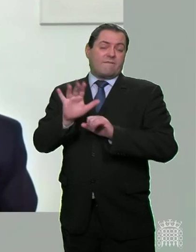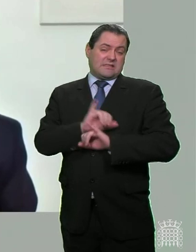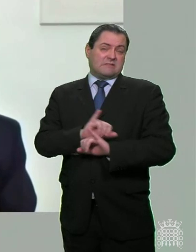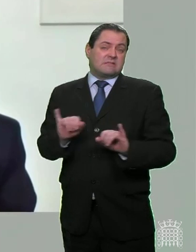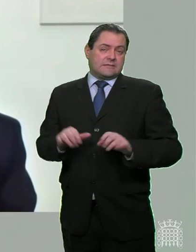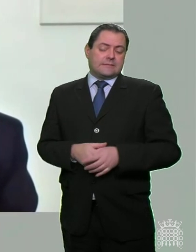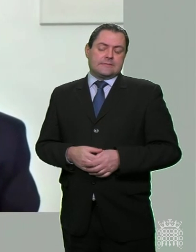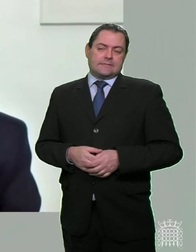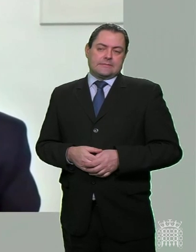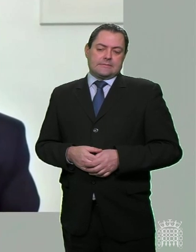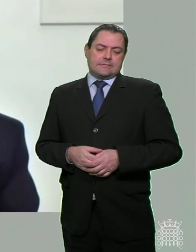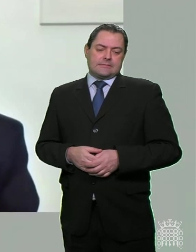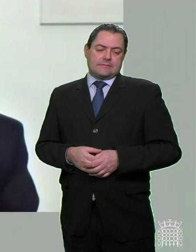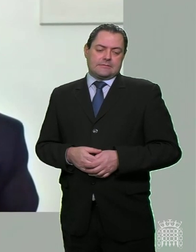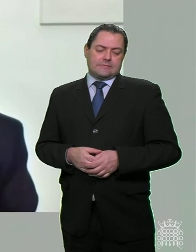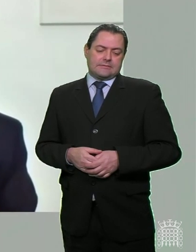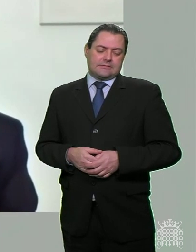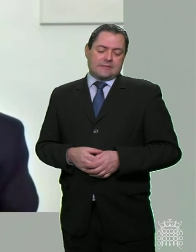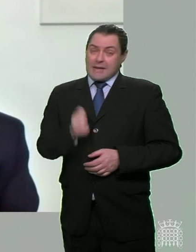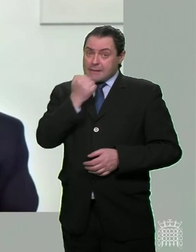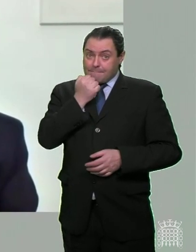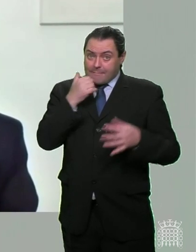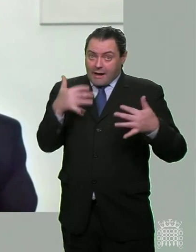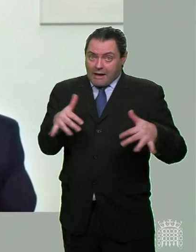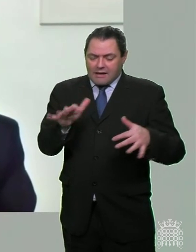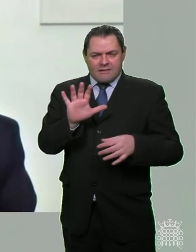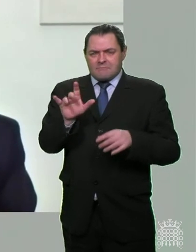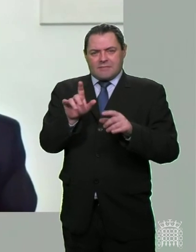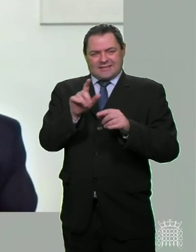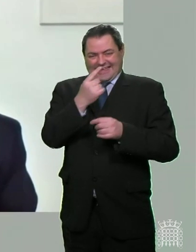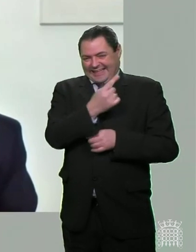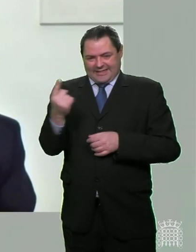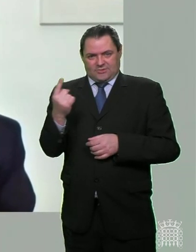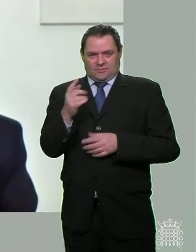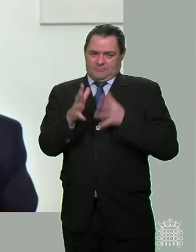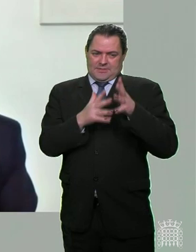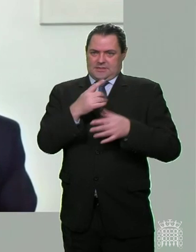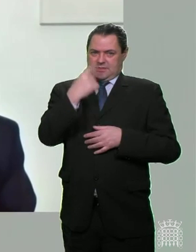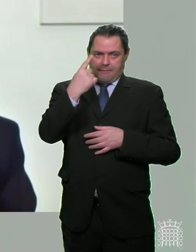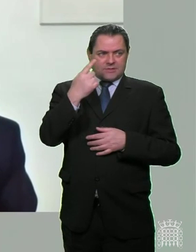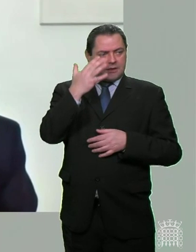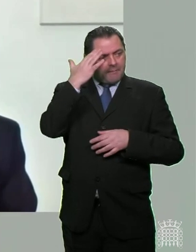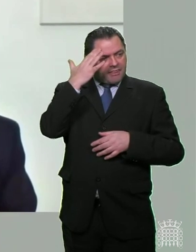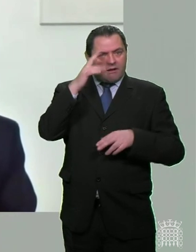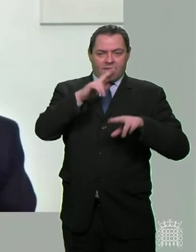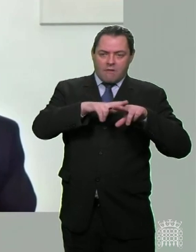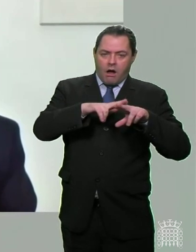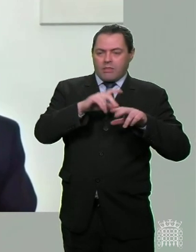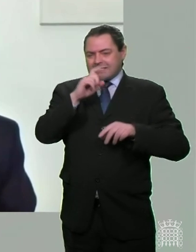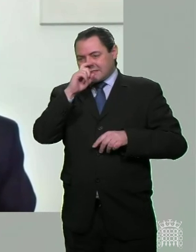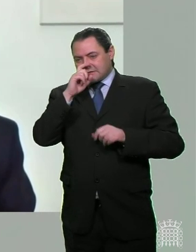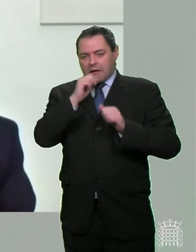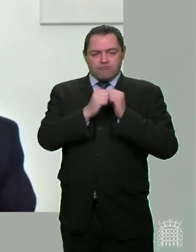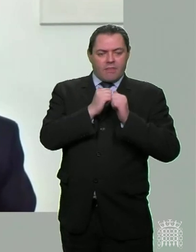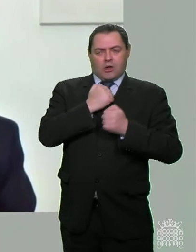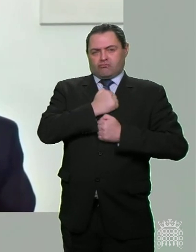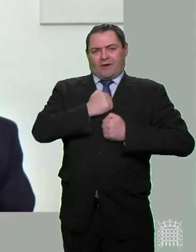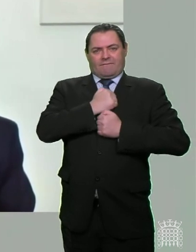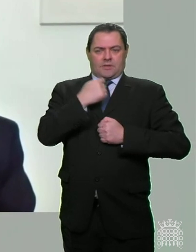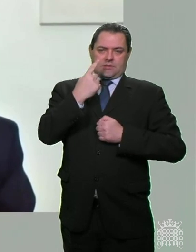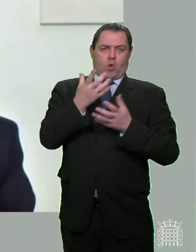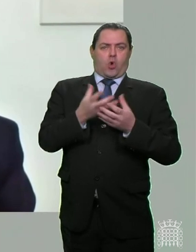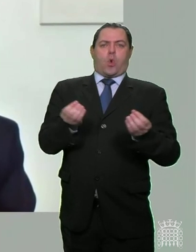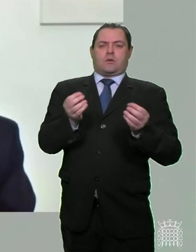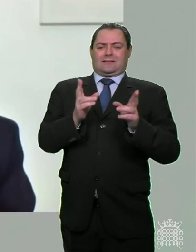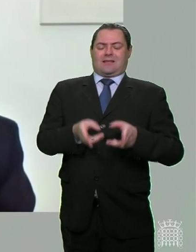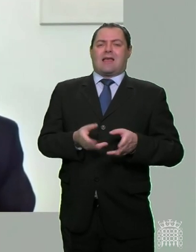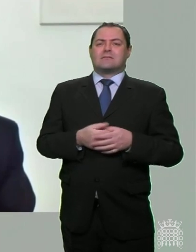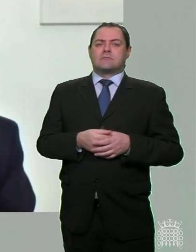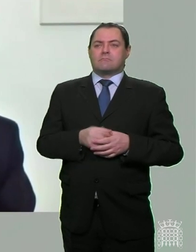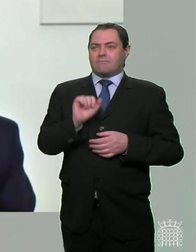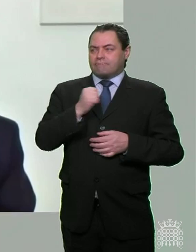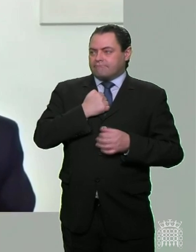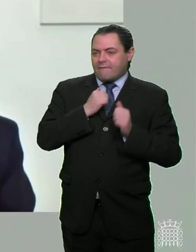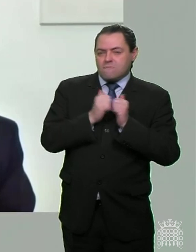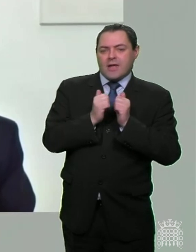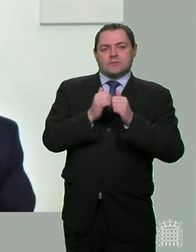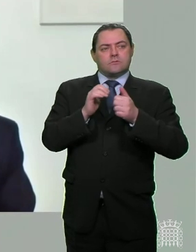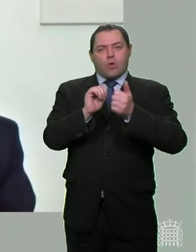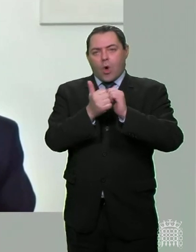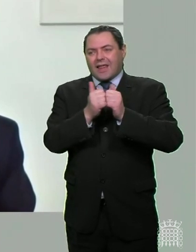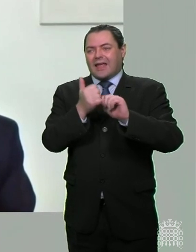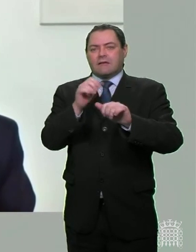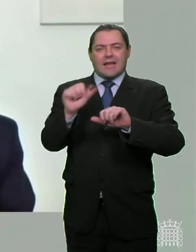That is not just a statistic: behind every death is a grieving family—a mum, a dad, a sister, a brother, a friend, a colleague, a neighbour.